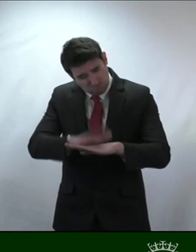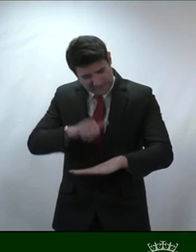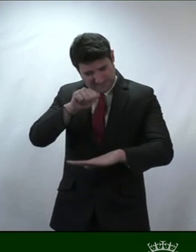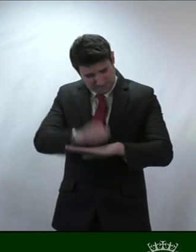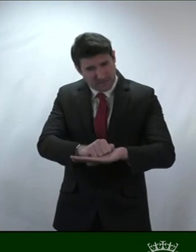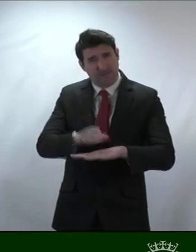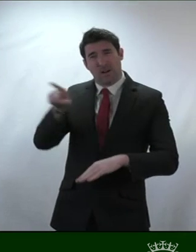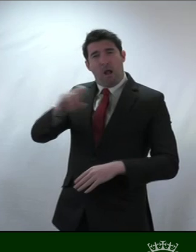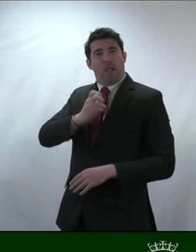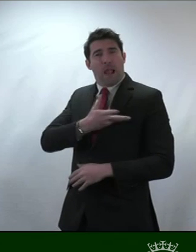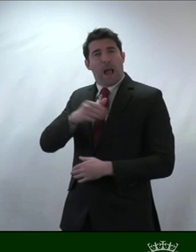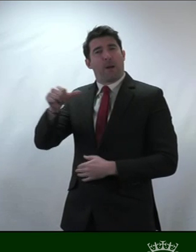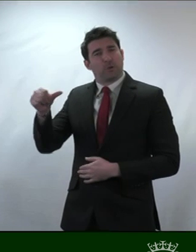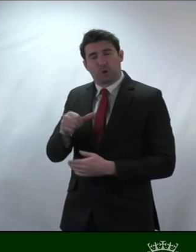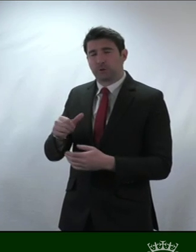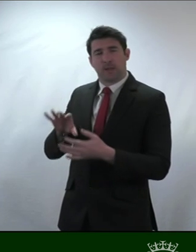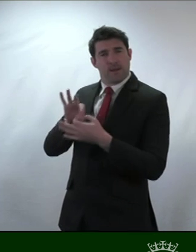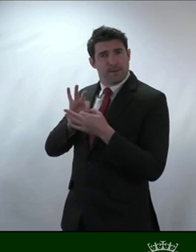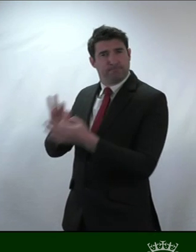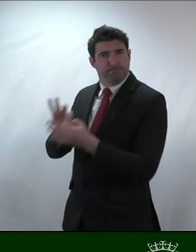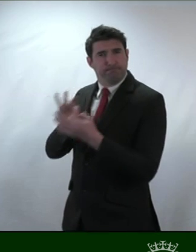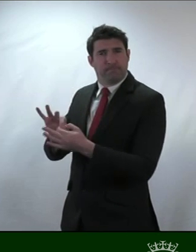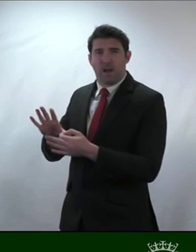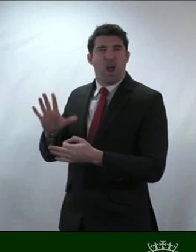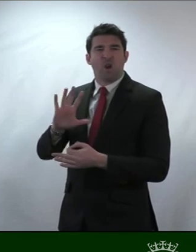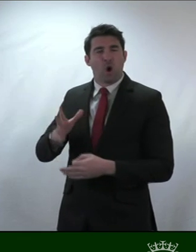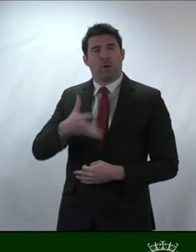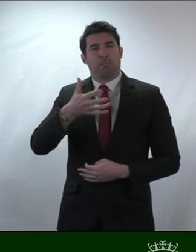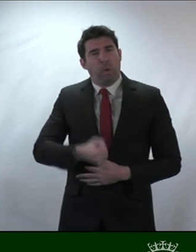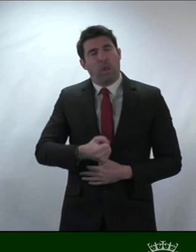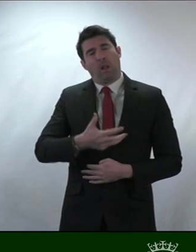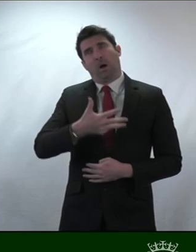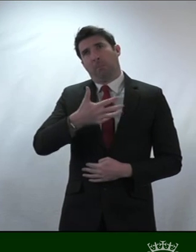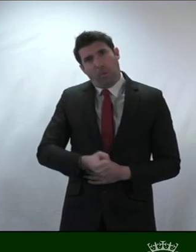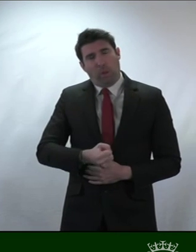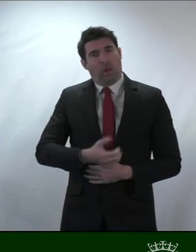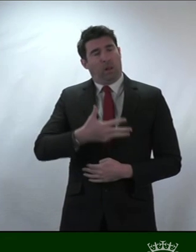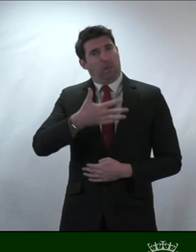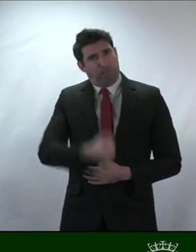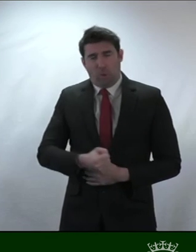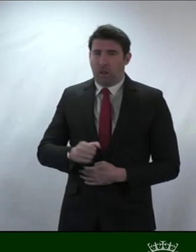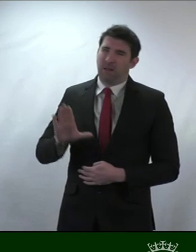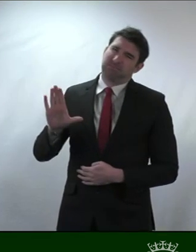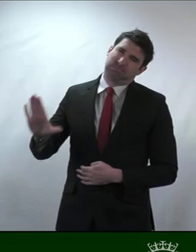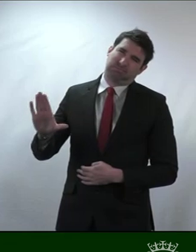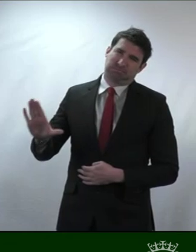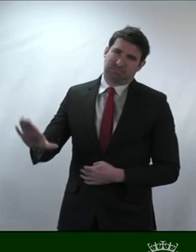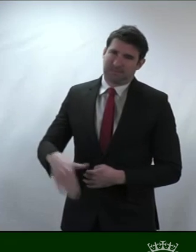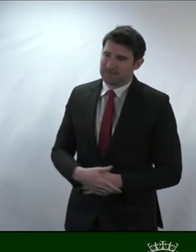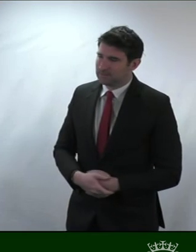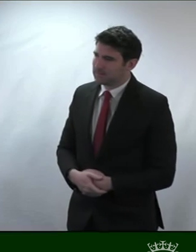and learned Gentleman for what the Government are trying to do to beat coronavirus, and perhaps just a little less carping.